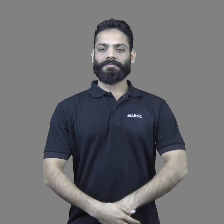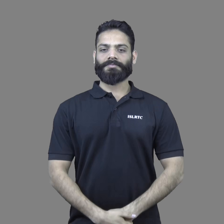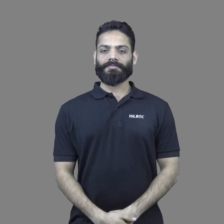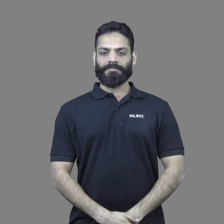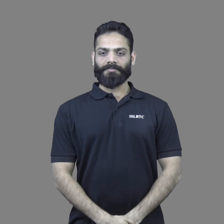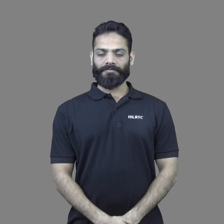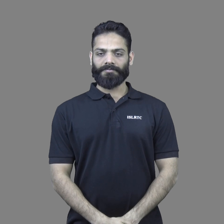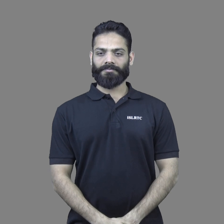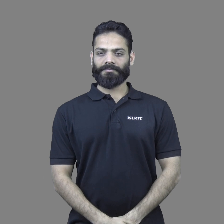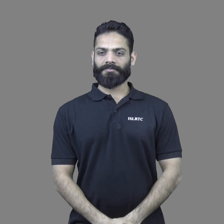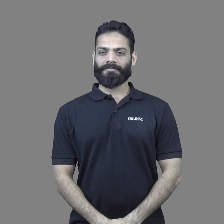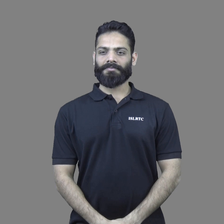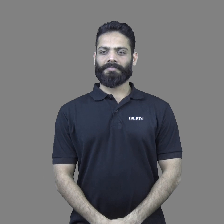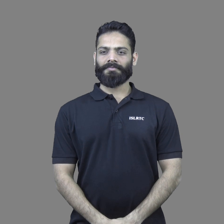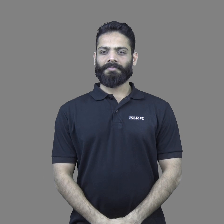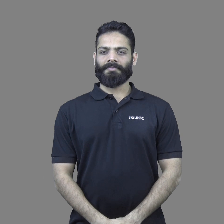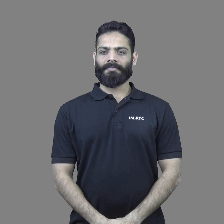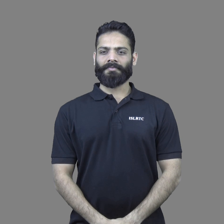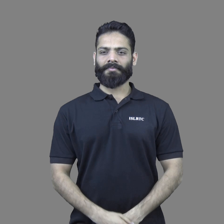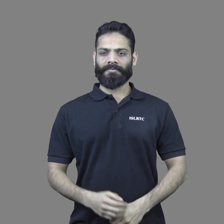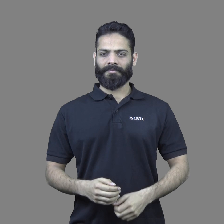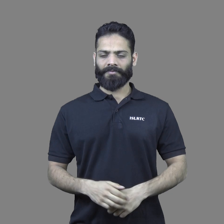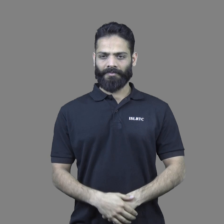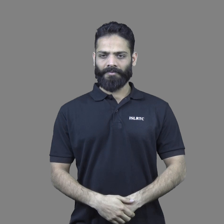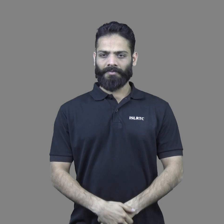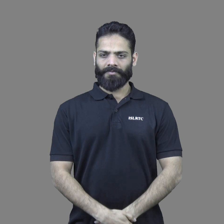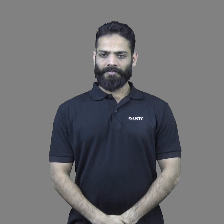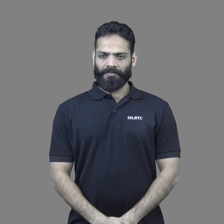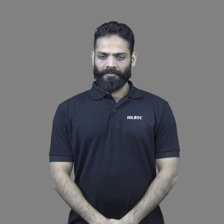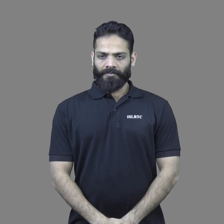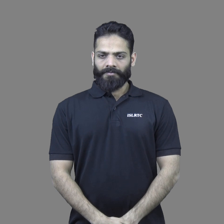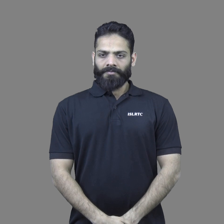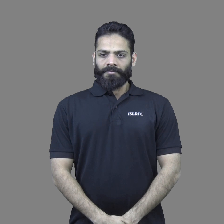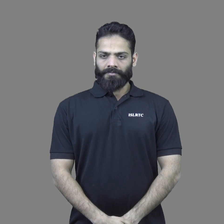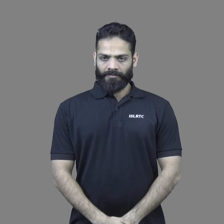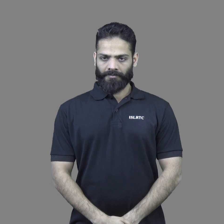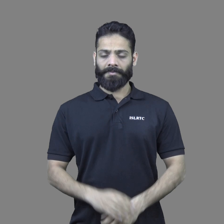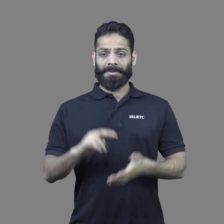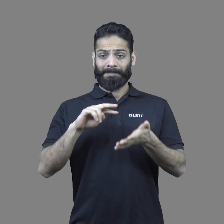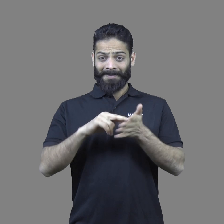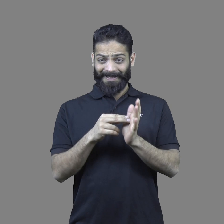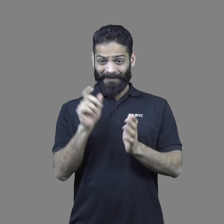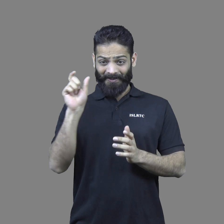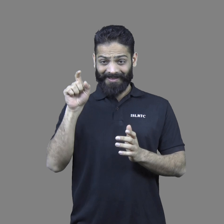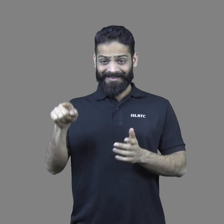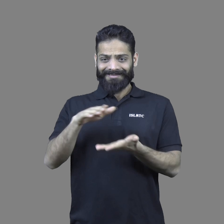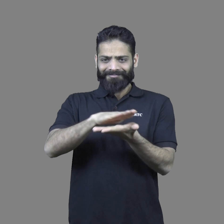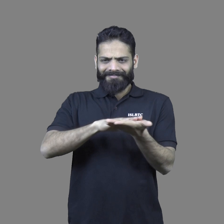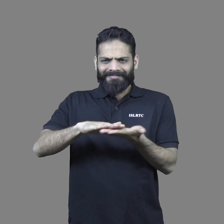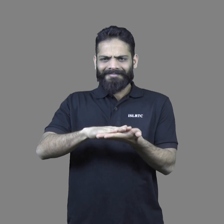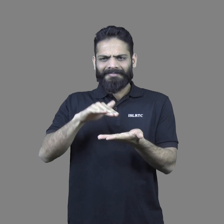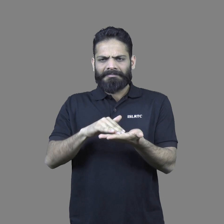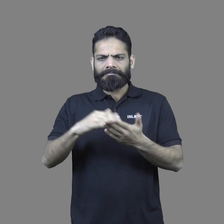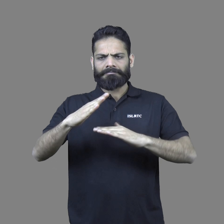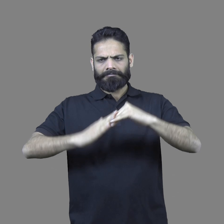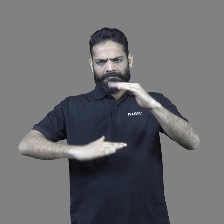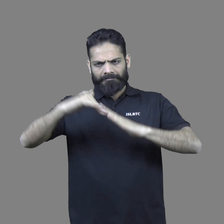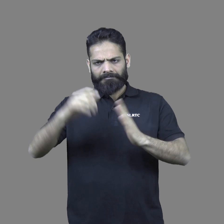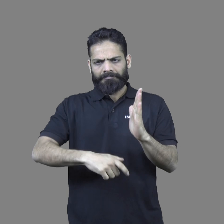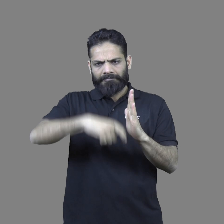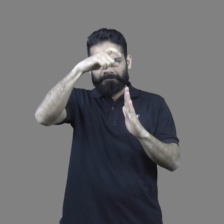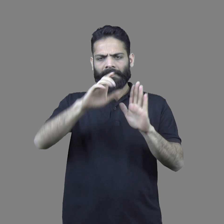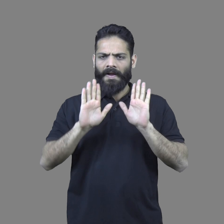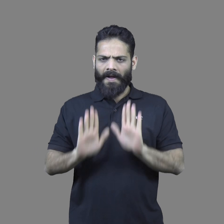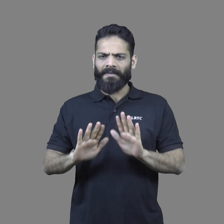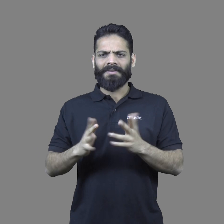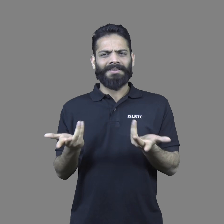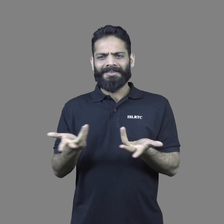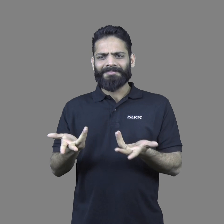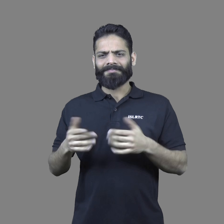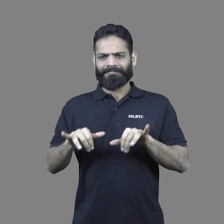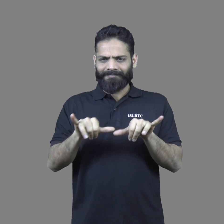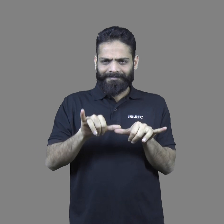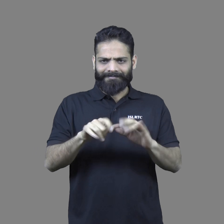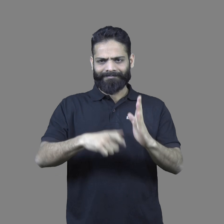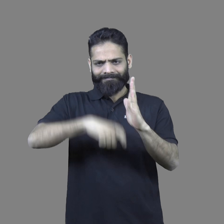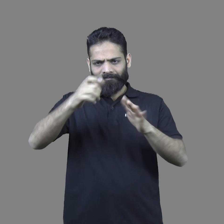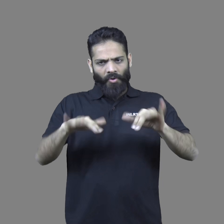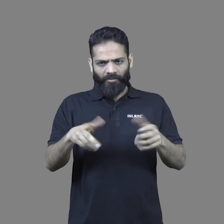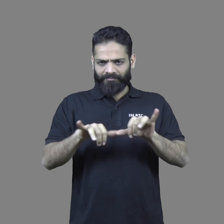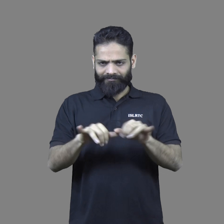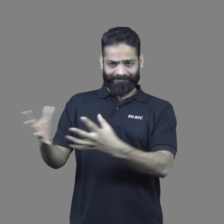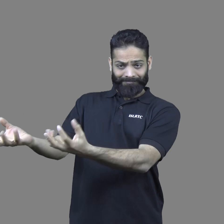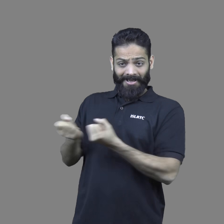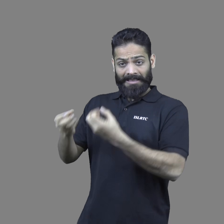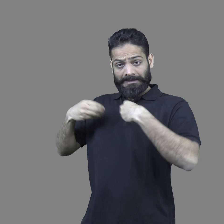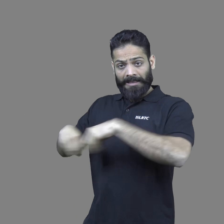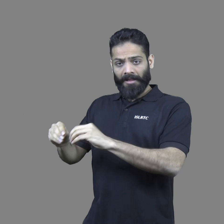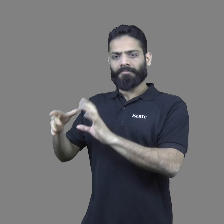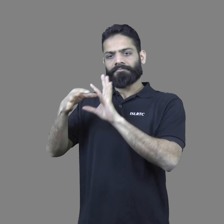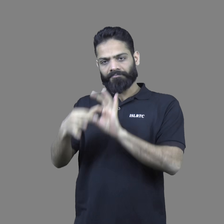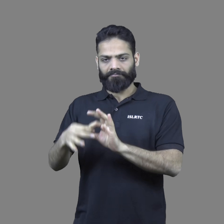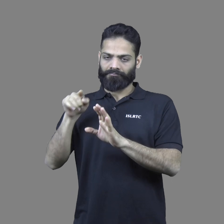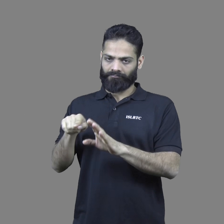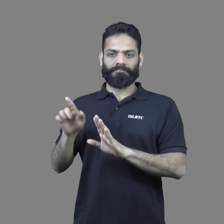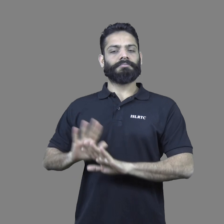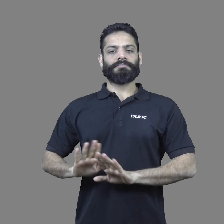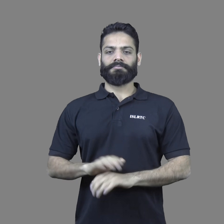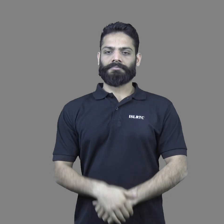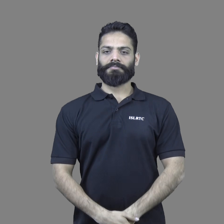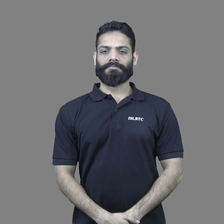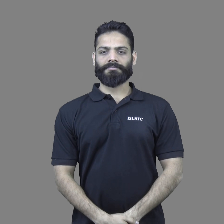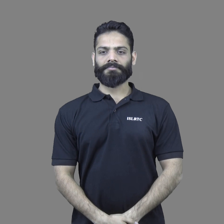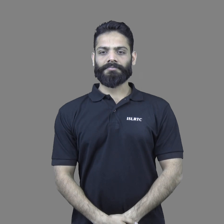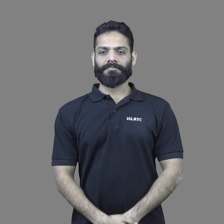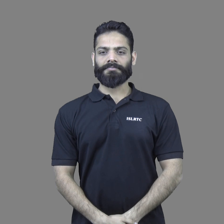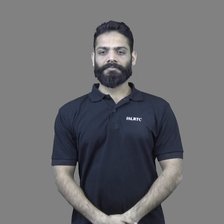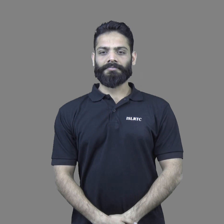Real Estate